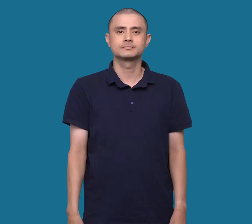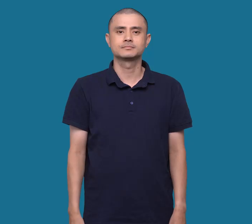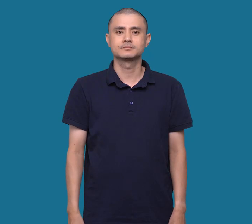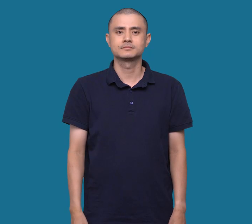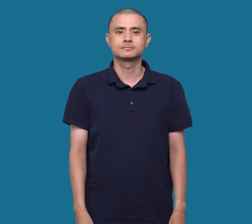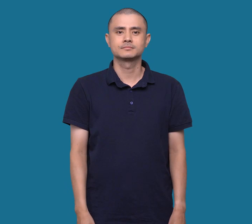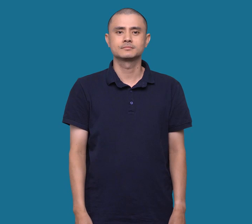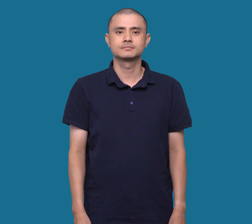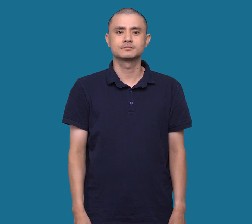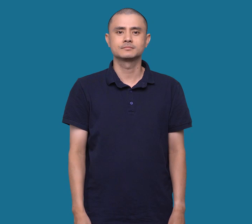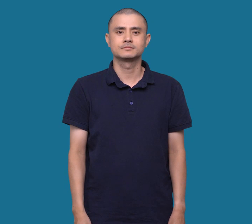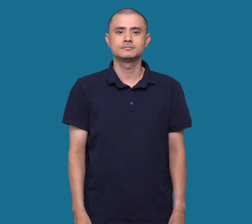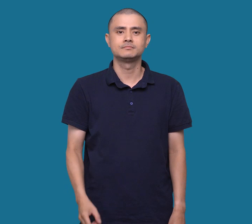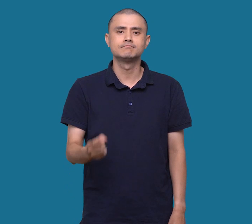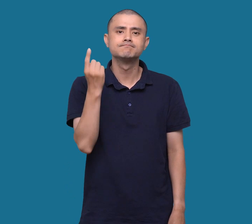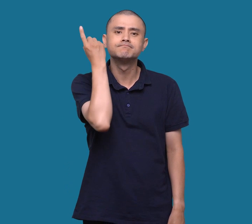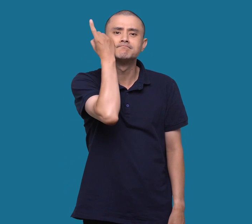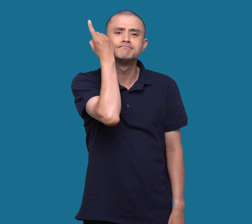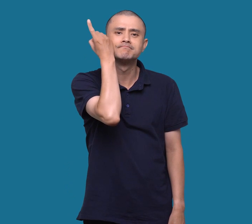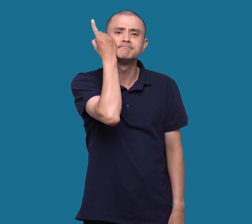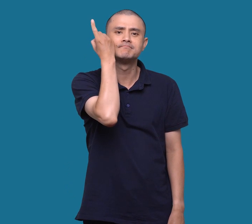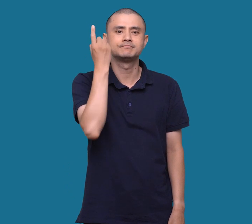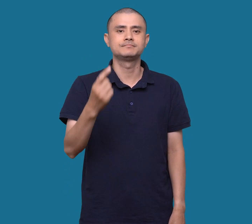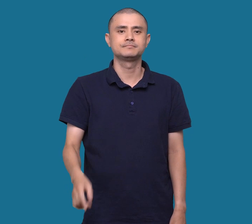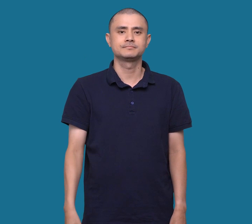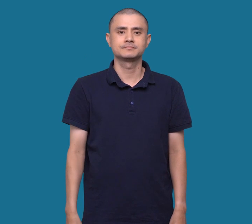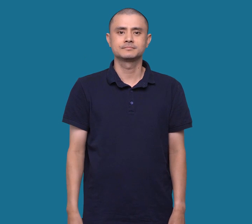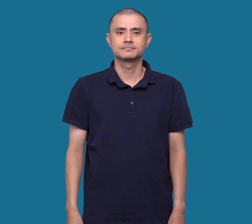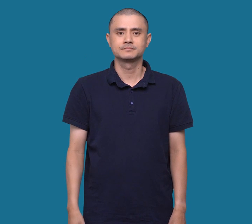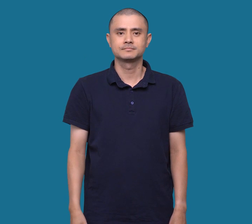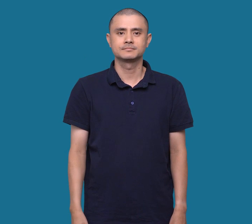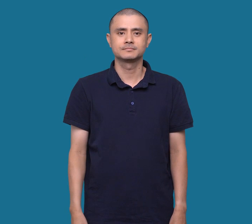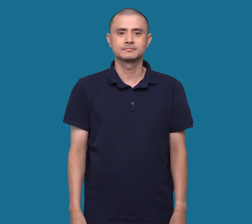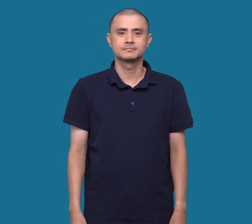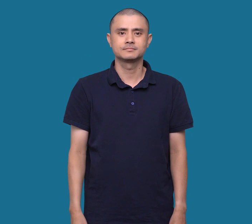vô tình